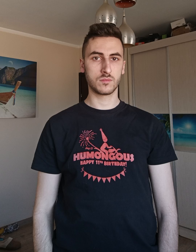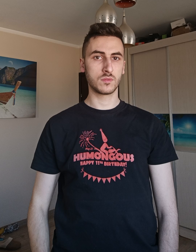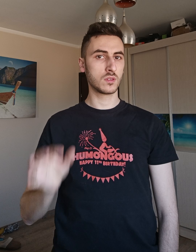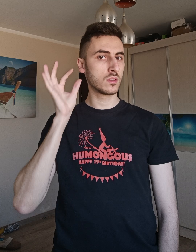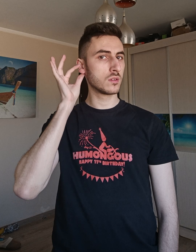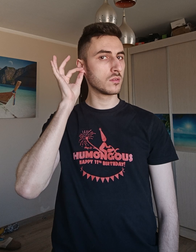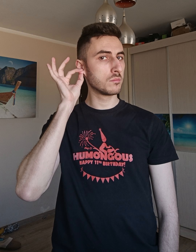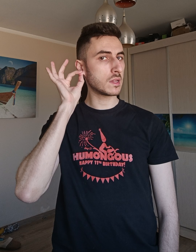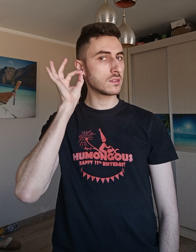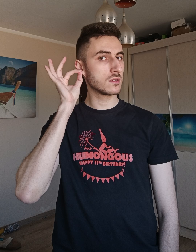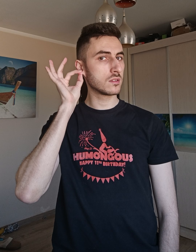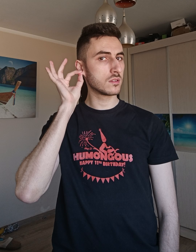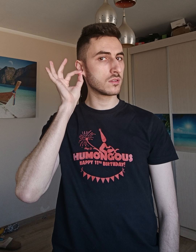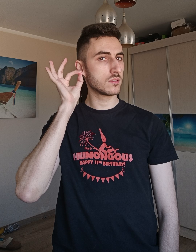בת